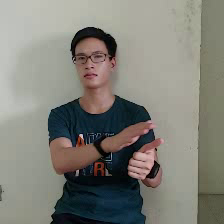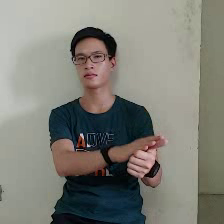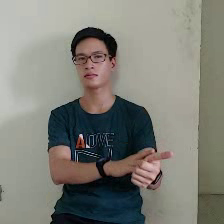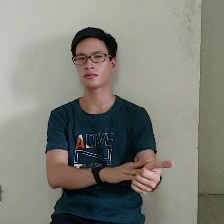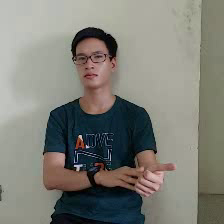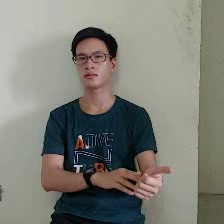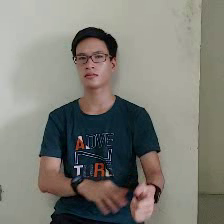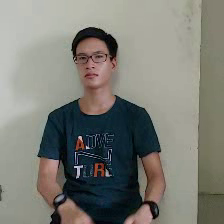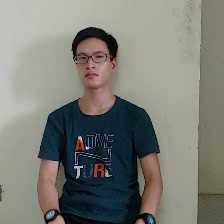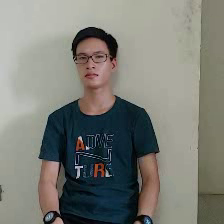An ủi